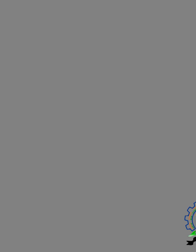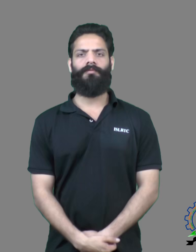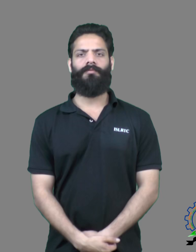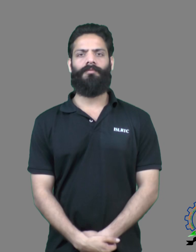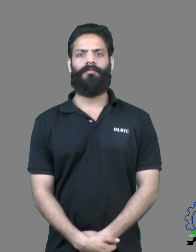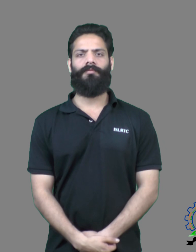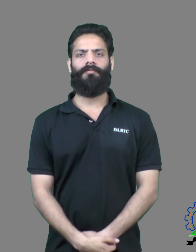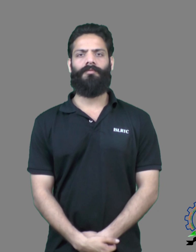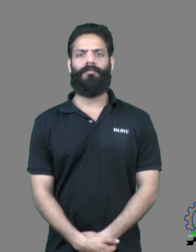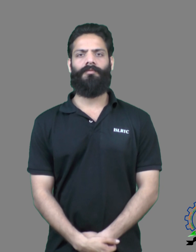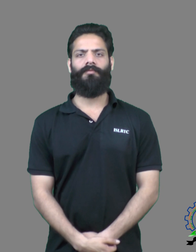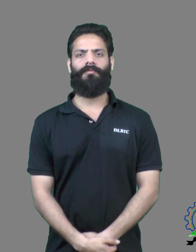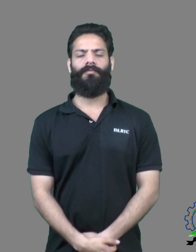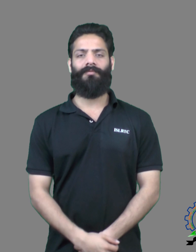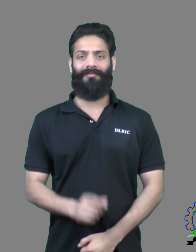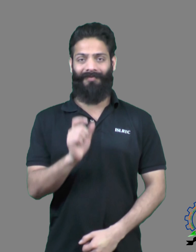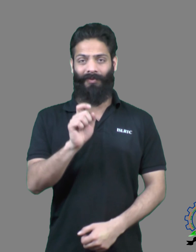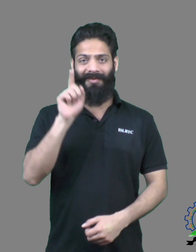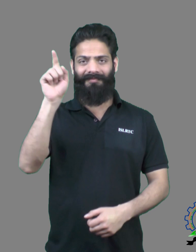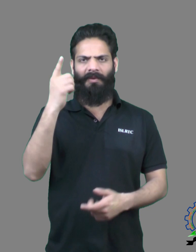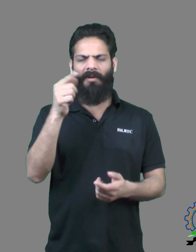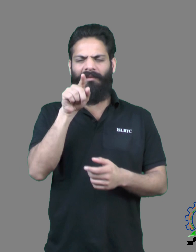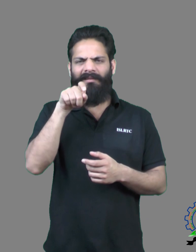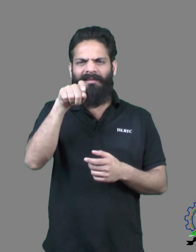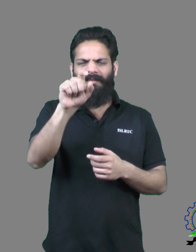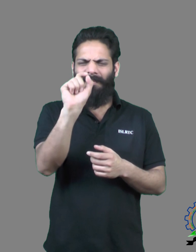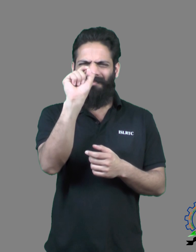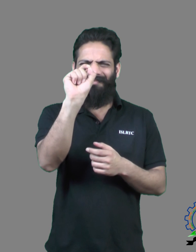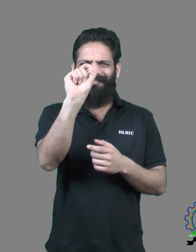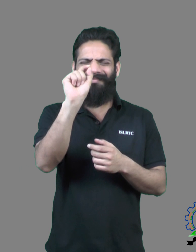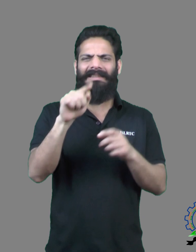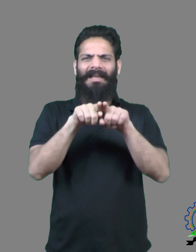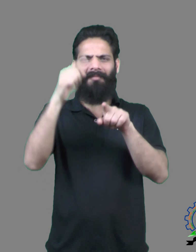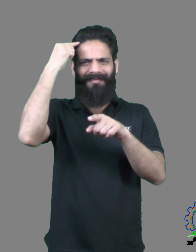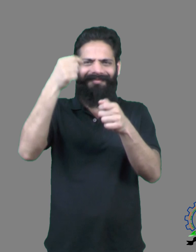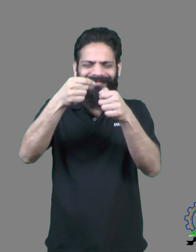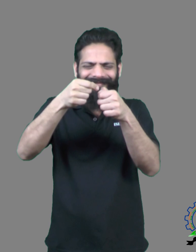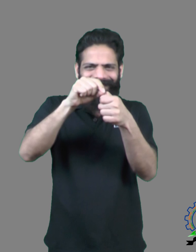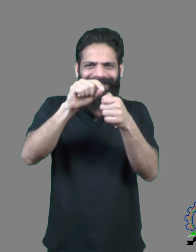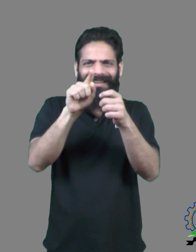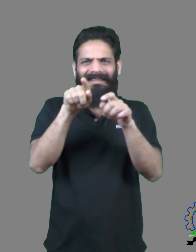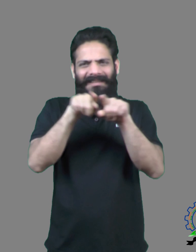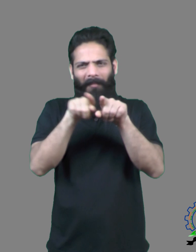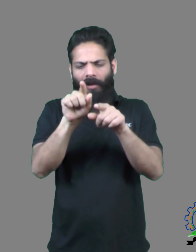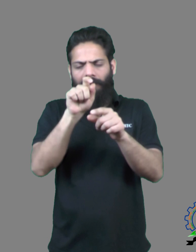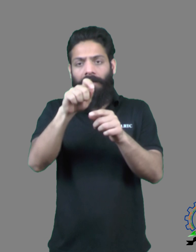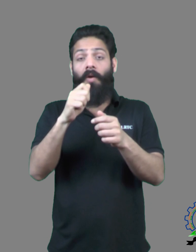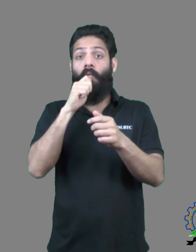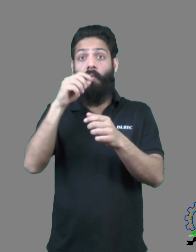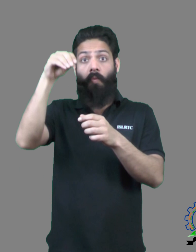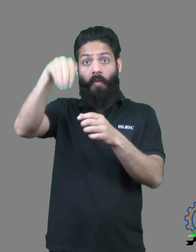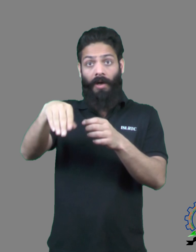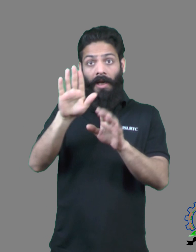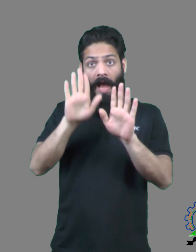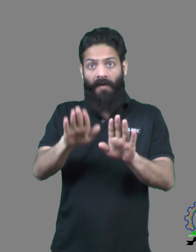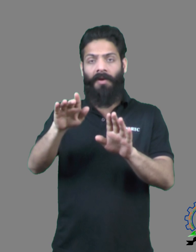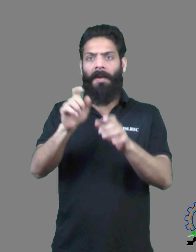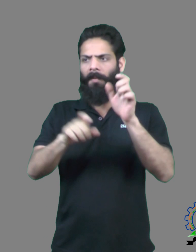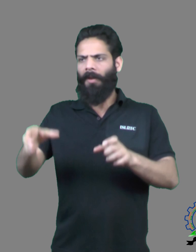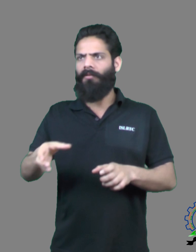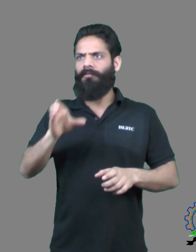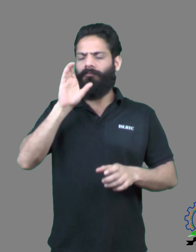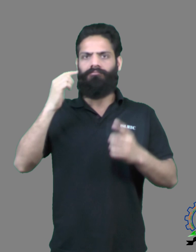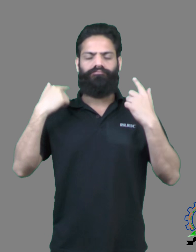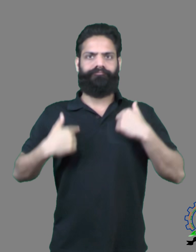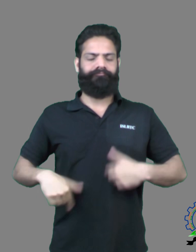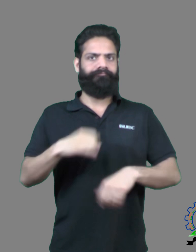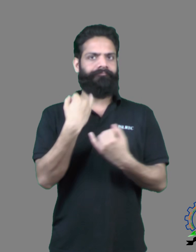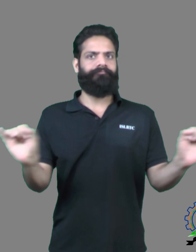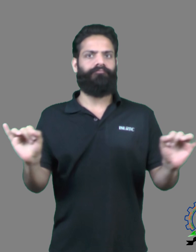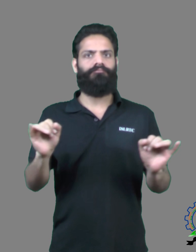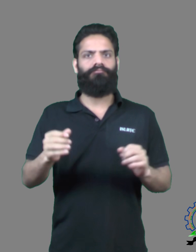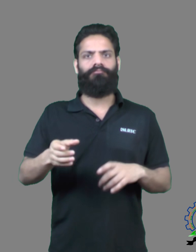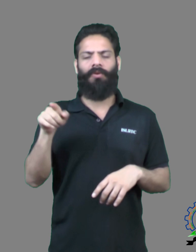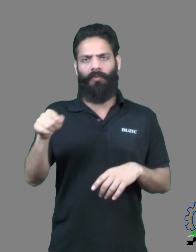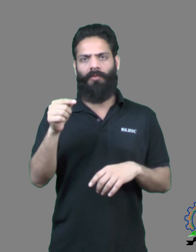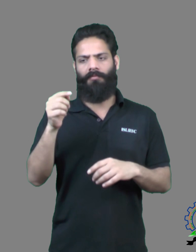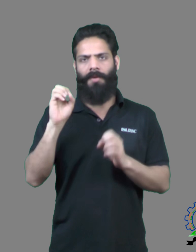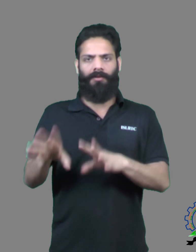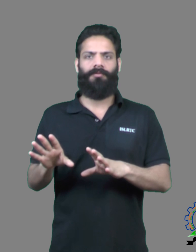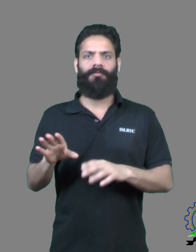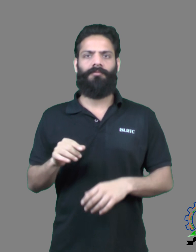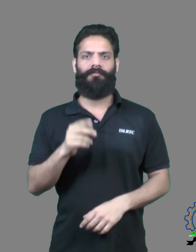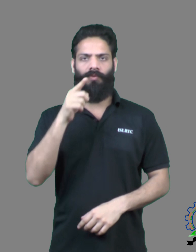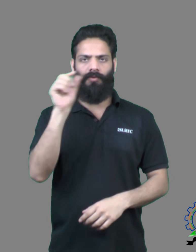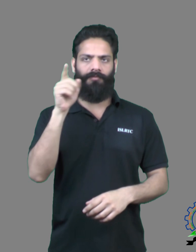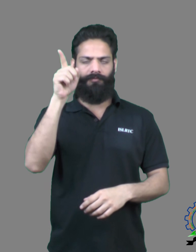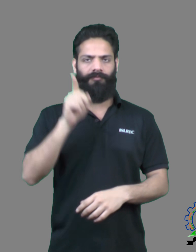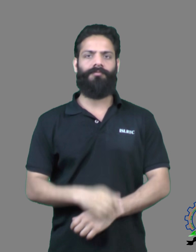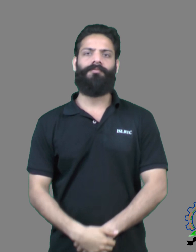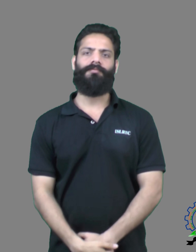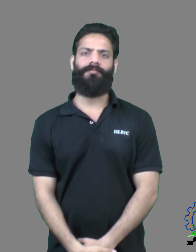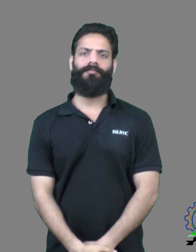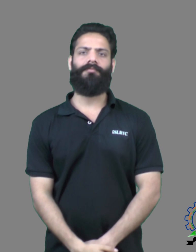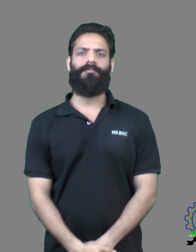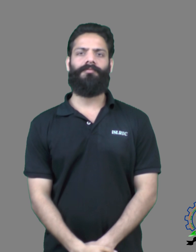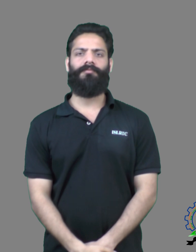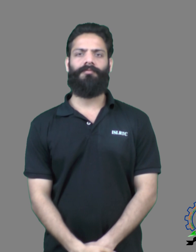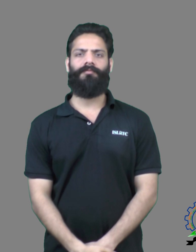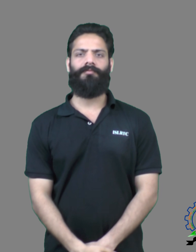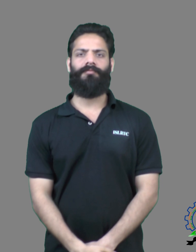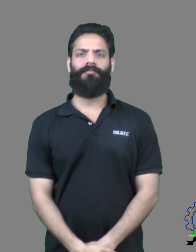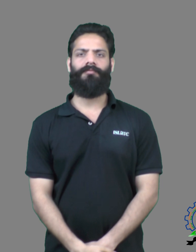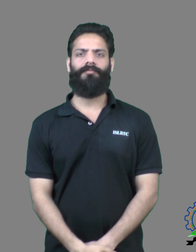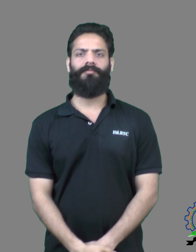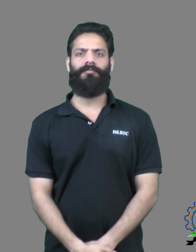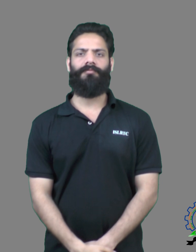Cryptosporidium